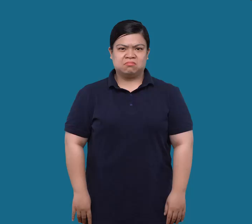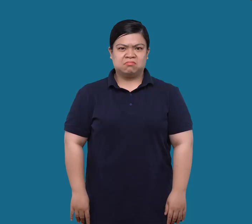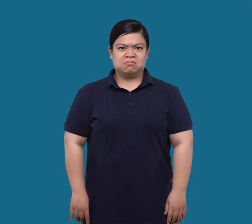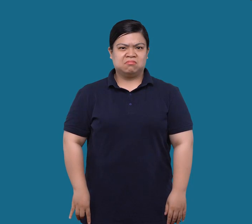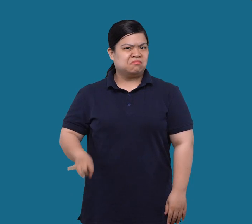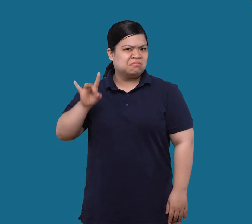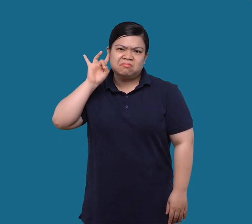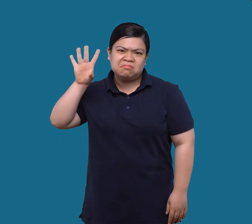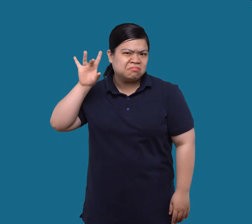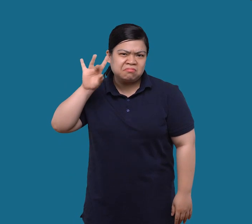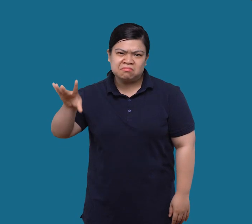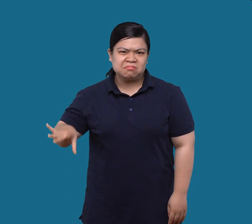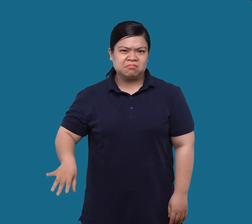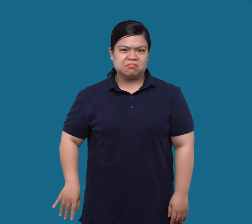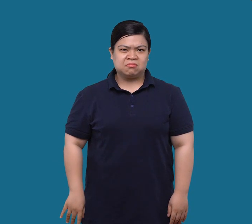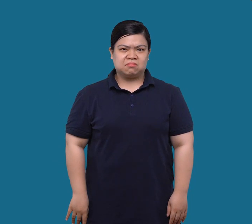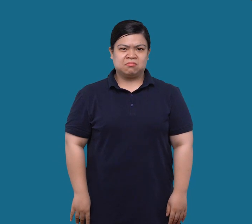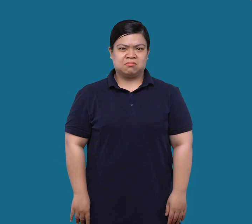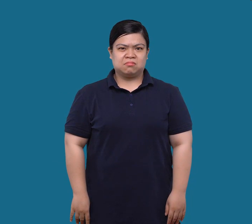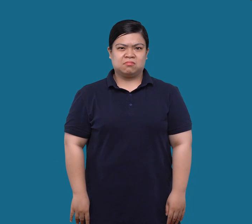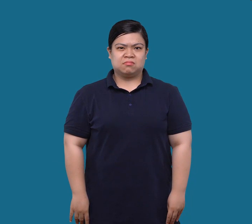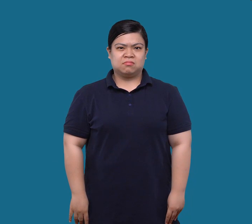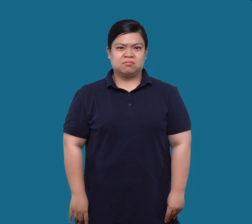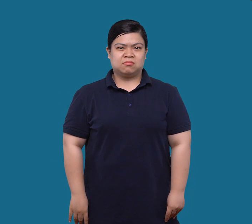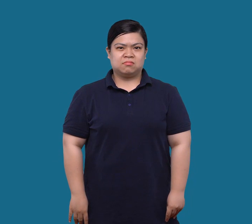không nghe lời